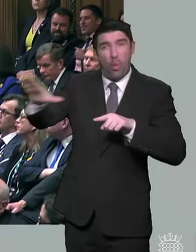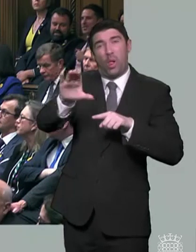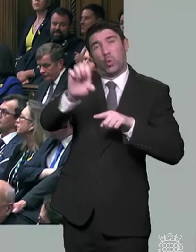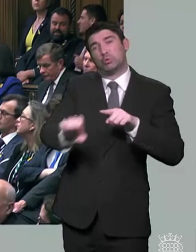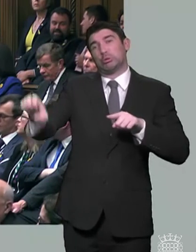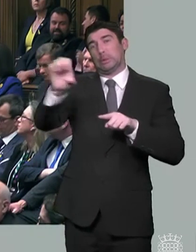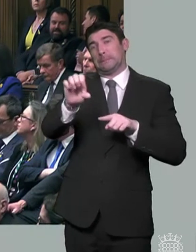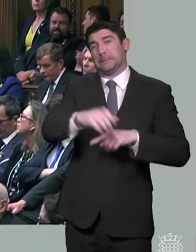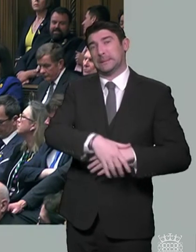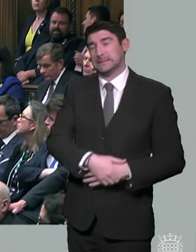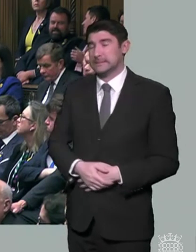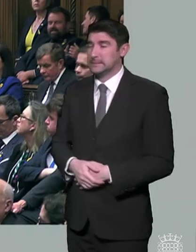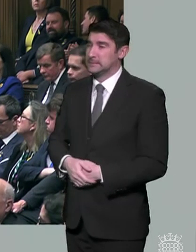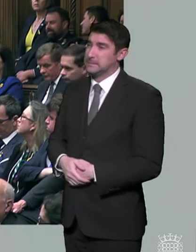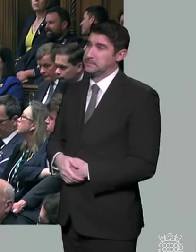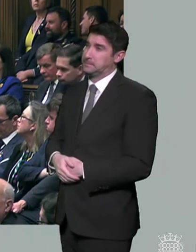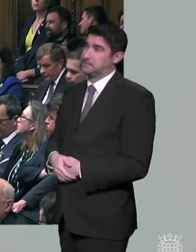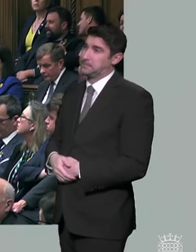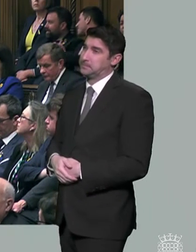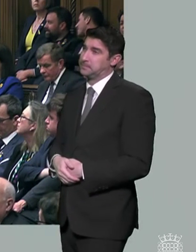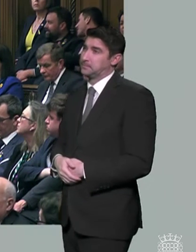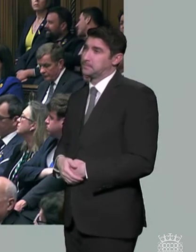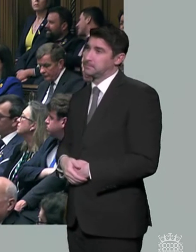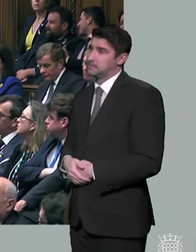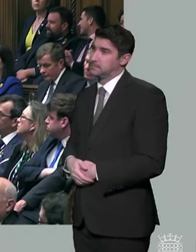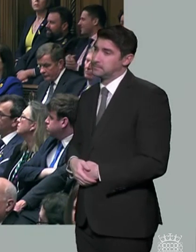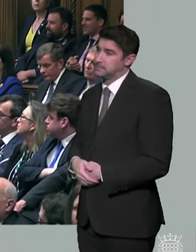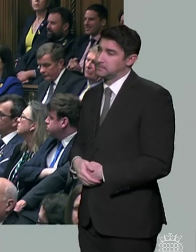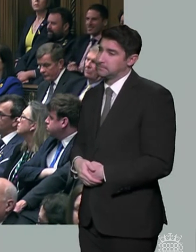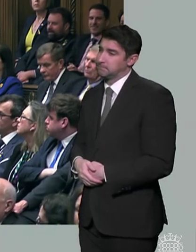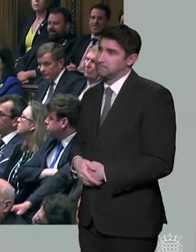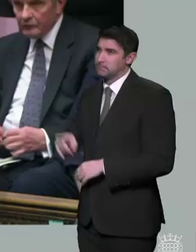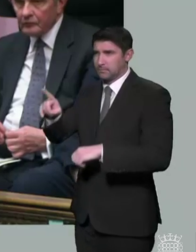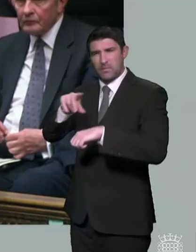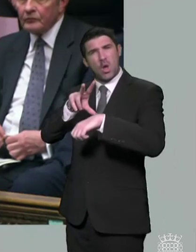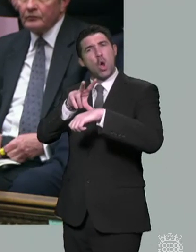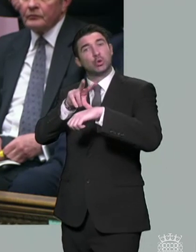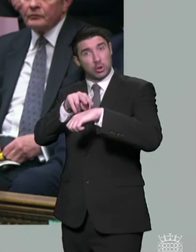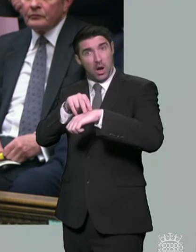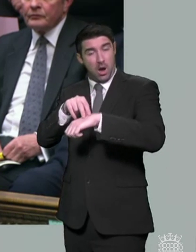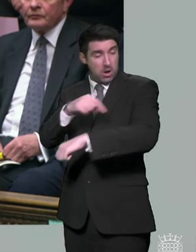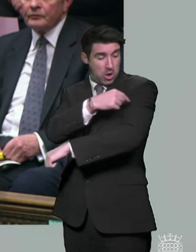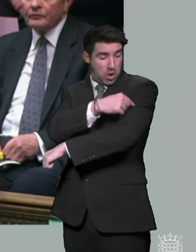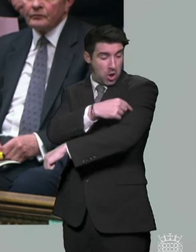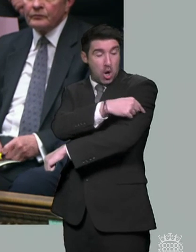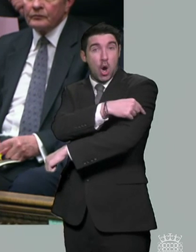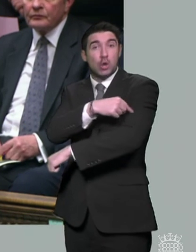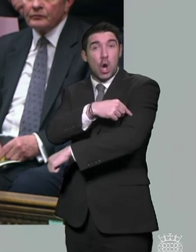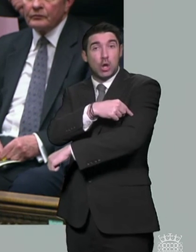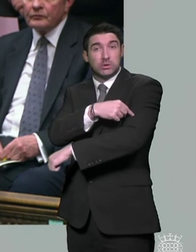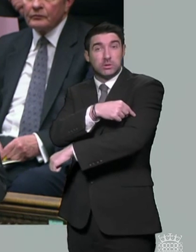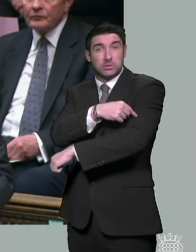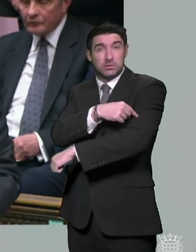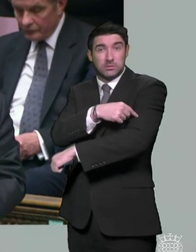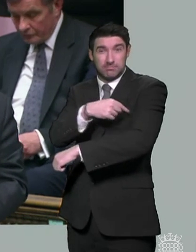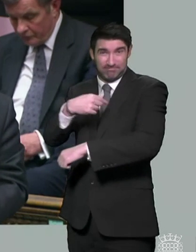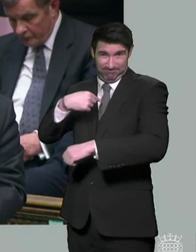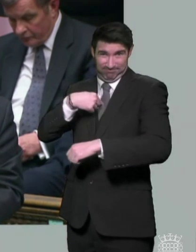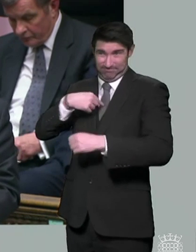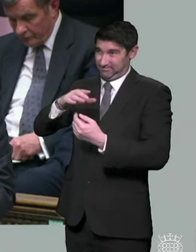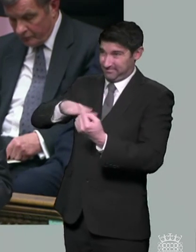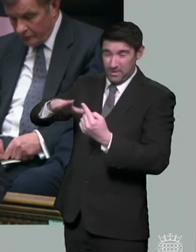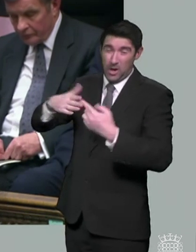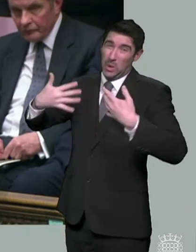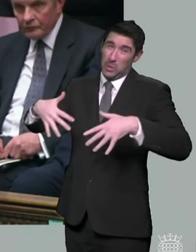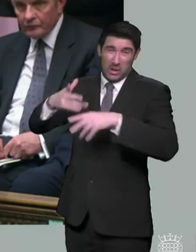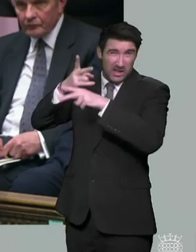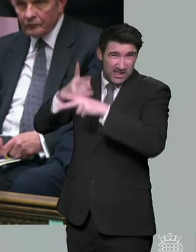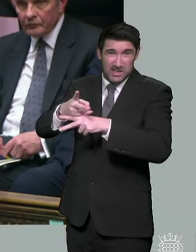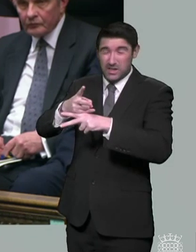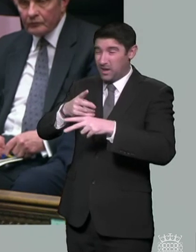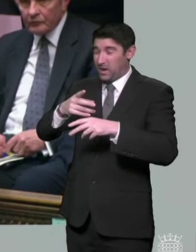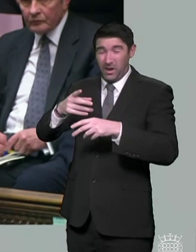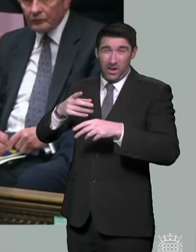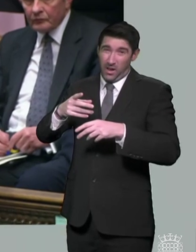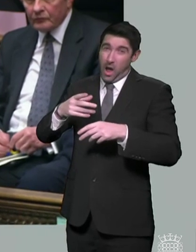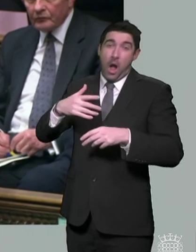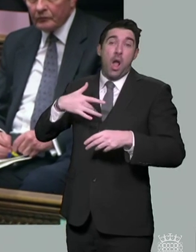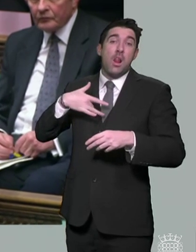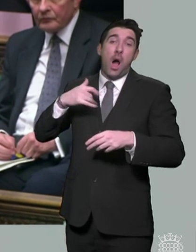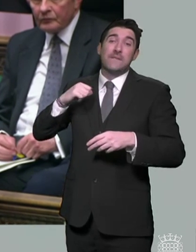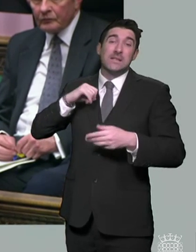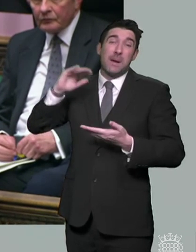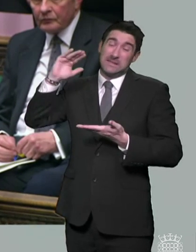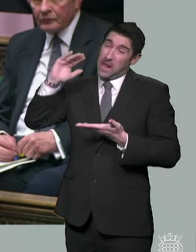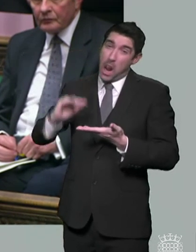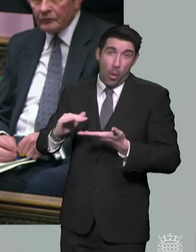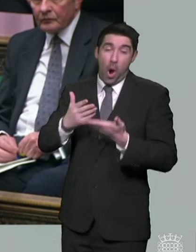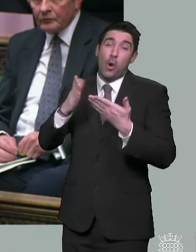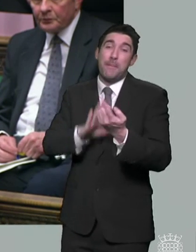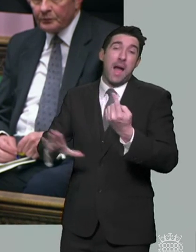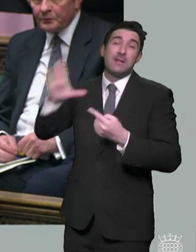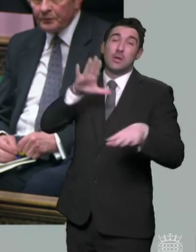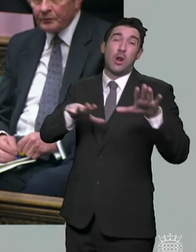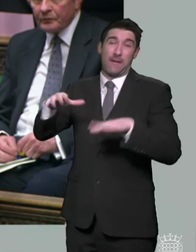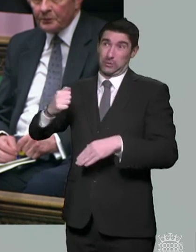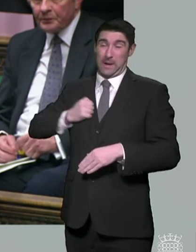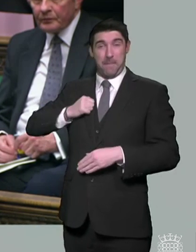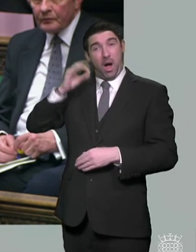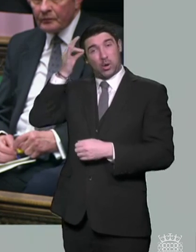The nurses and doctors working at Warrington Hospital in my constituency provide selfless care for families living in some of the most deprived areas of England, where life expectancy is 12 years lower than the national average.